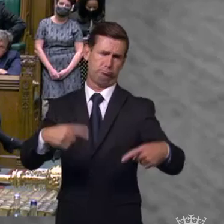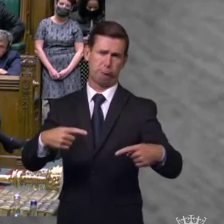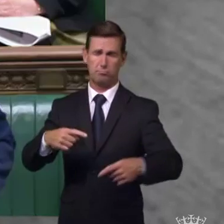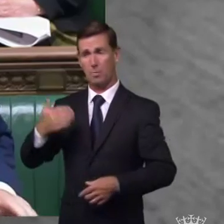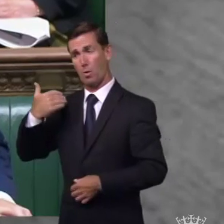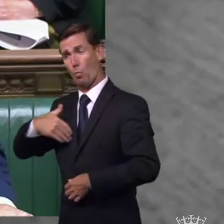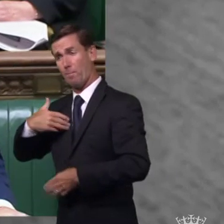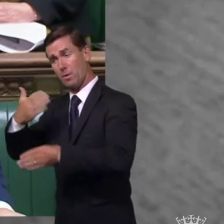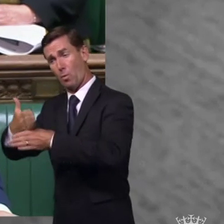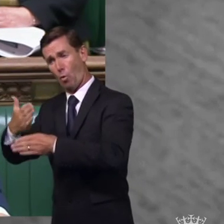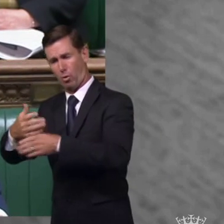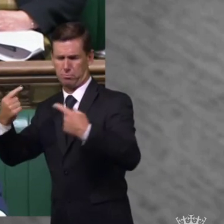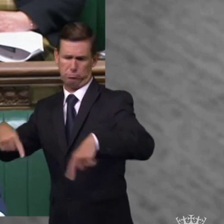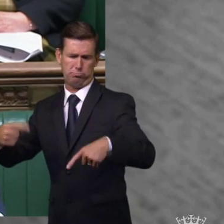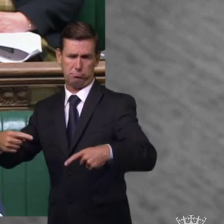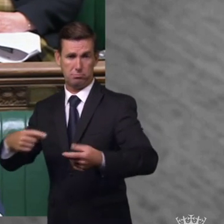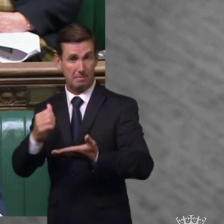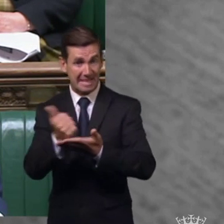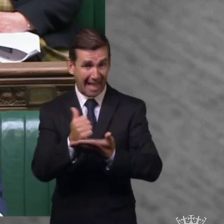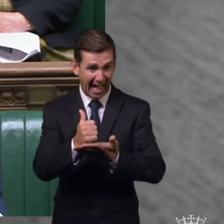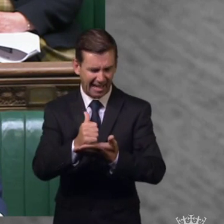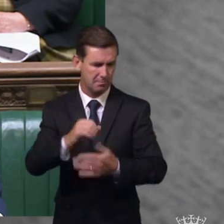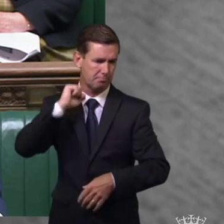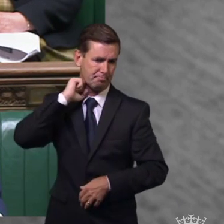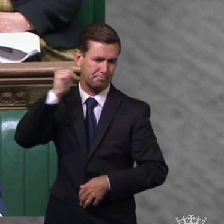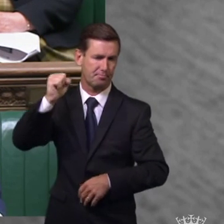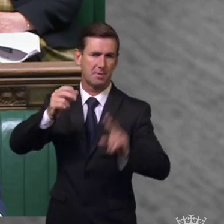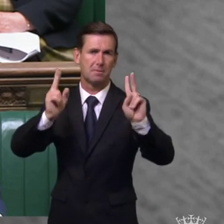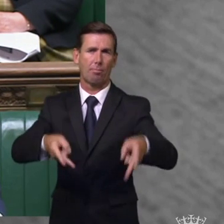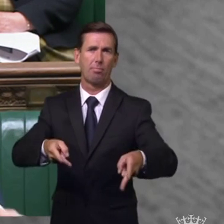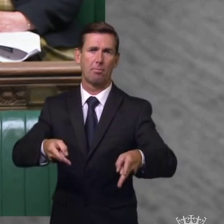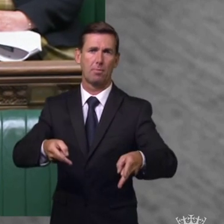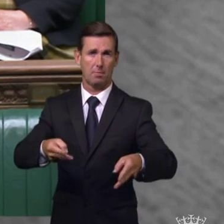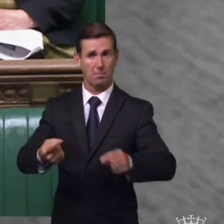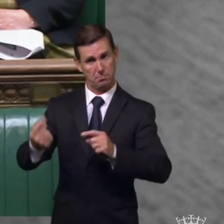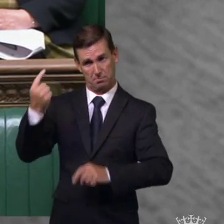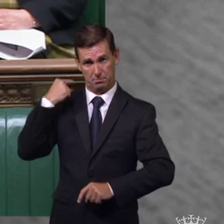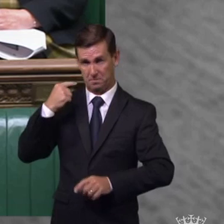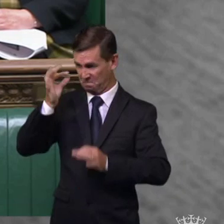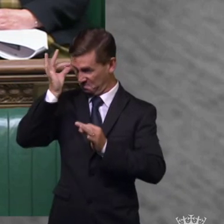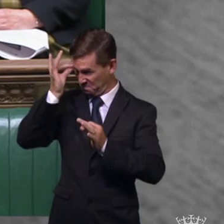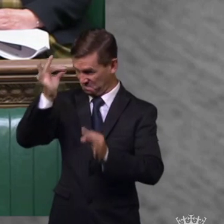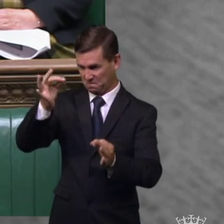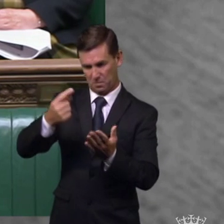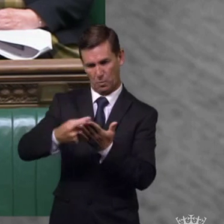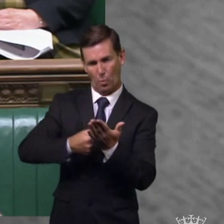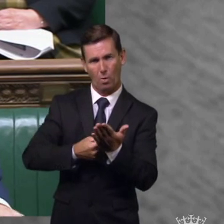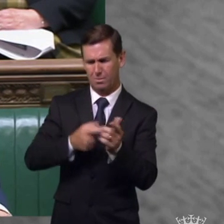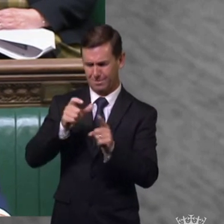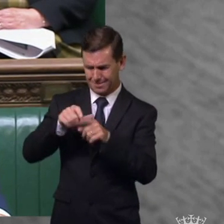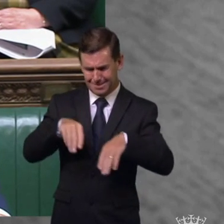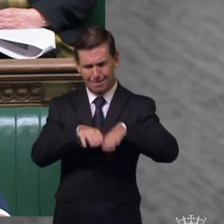denied an education, women could not work and being gay was punishable by death—all imposed without democracy.